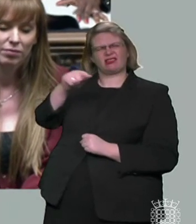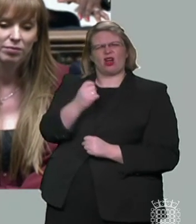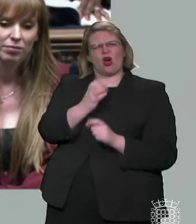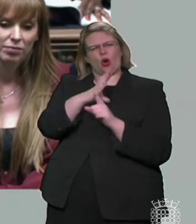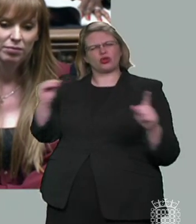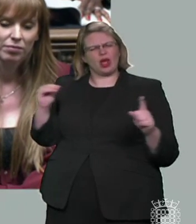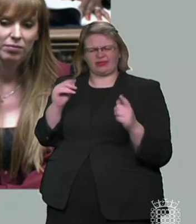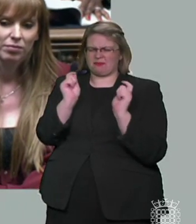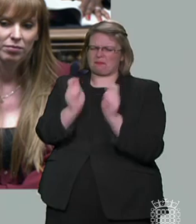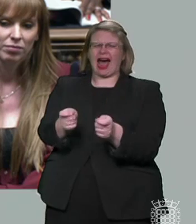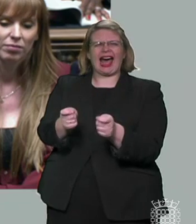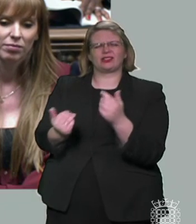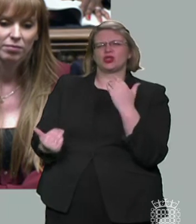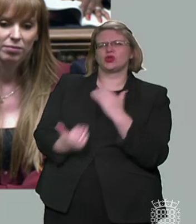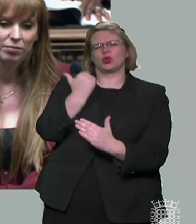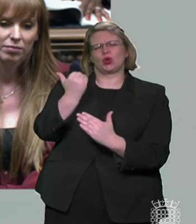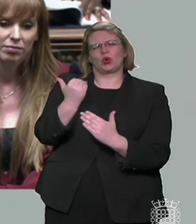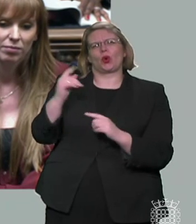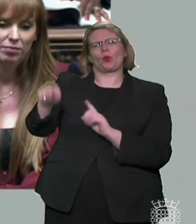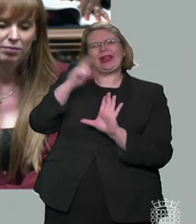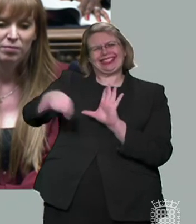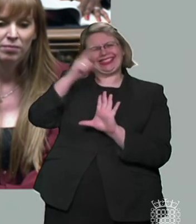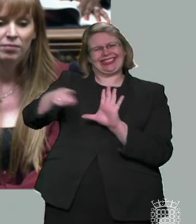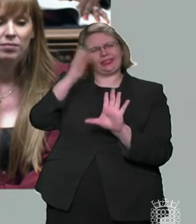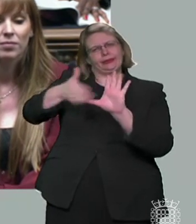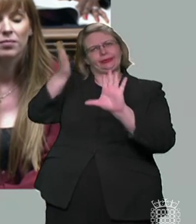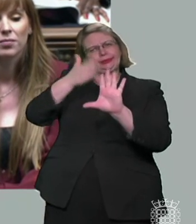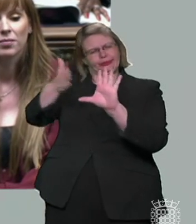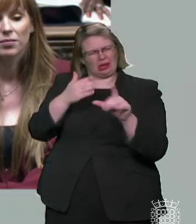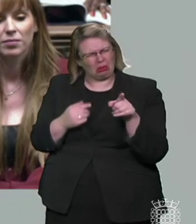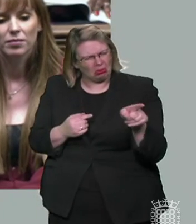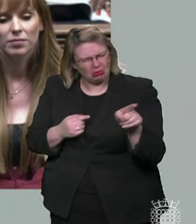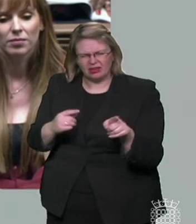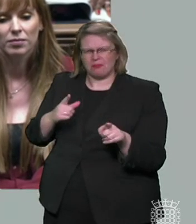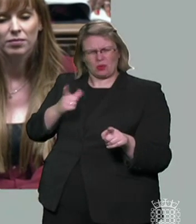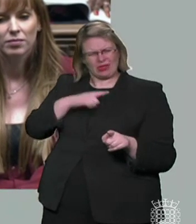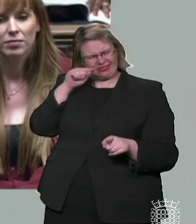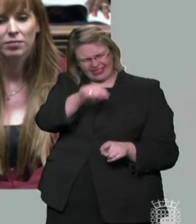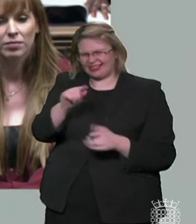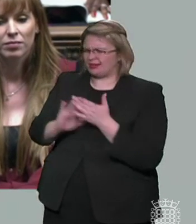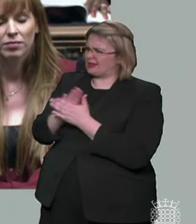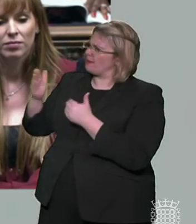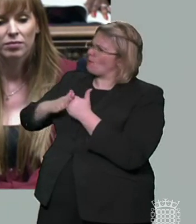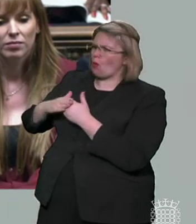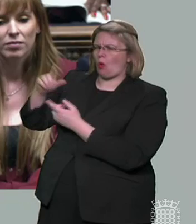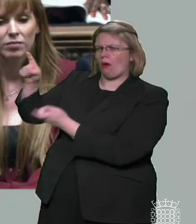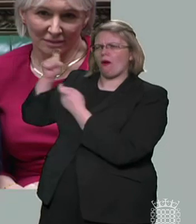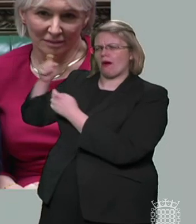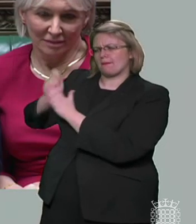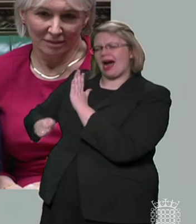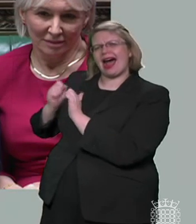As a direct result of this short-sighted approach, we are using more gas every year than we import from Russia.